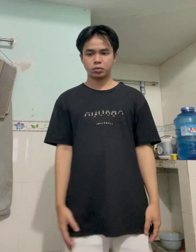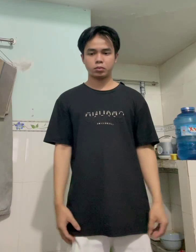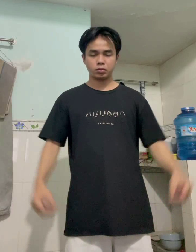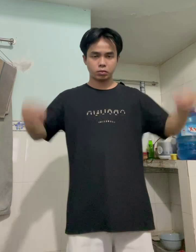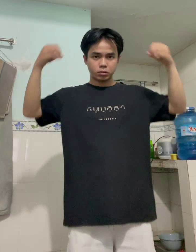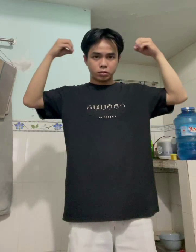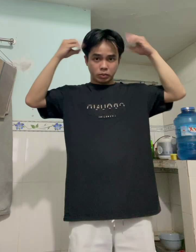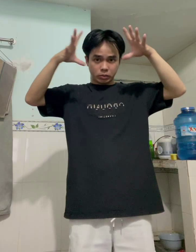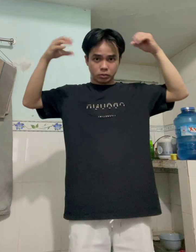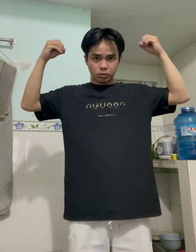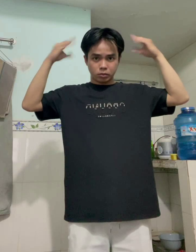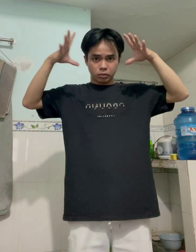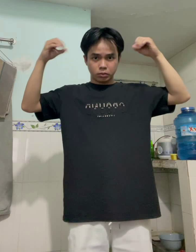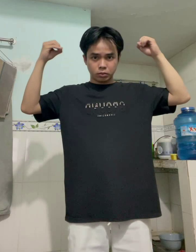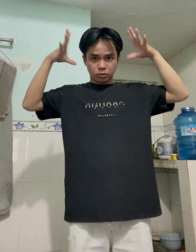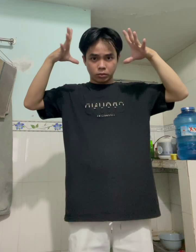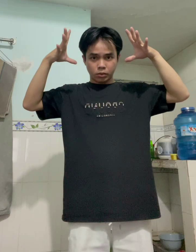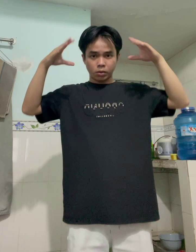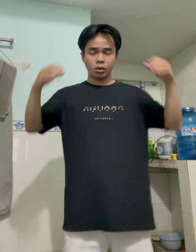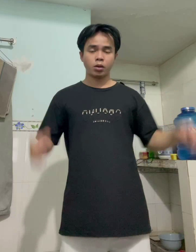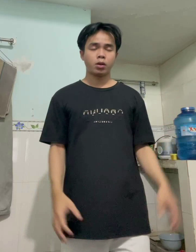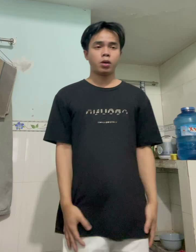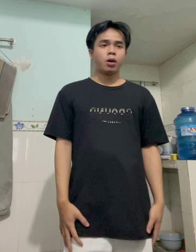mua